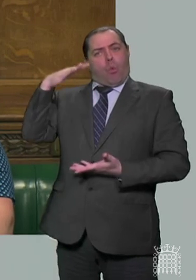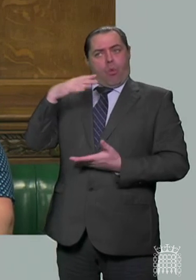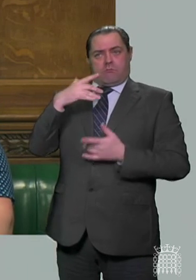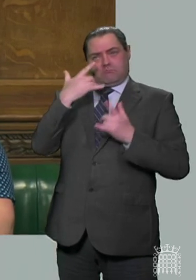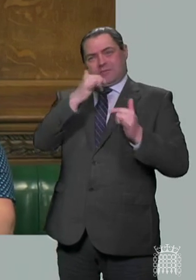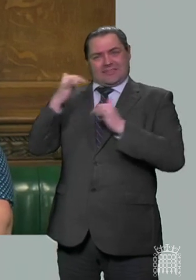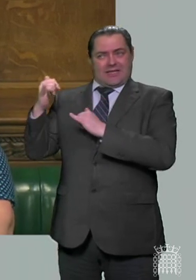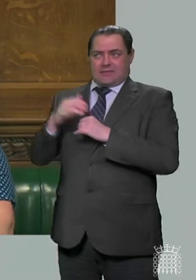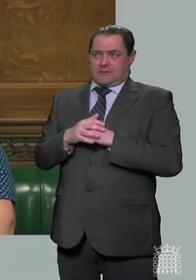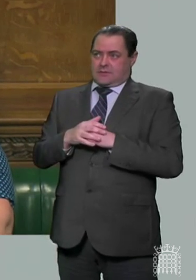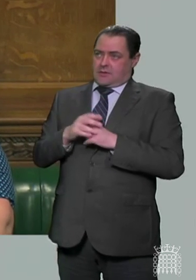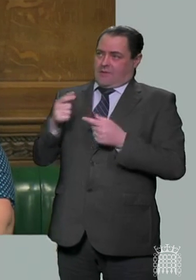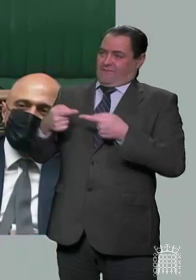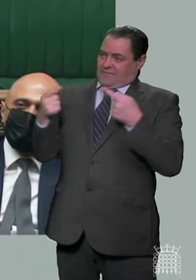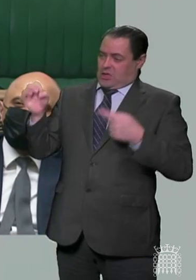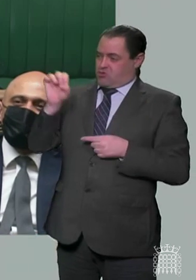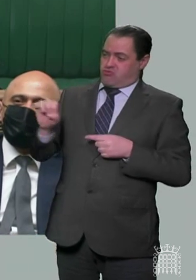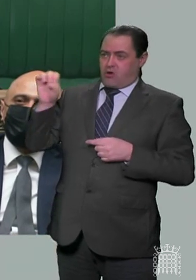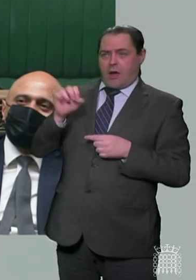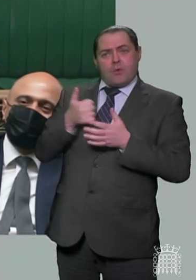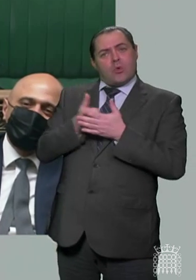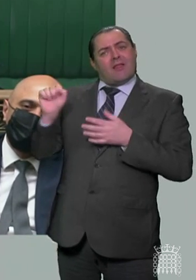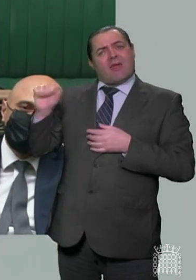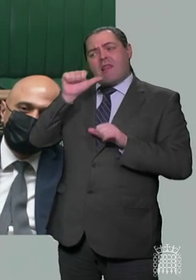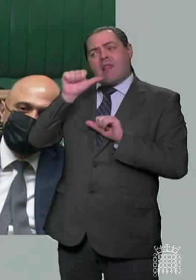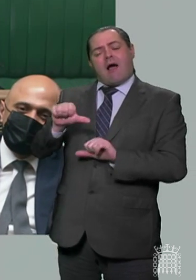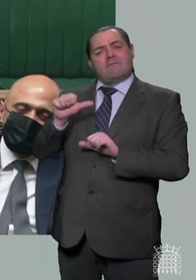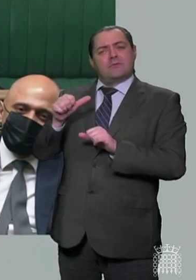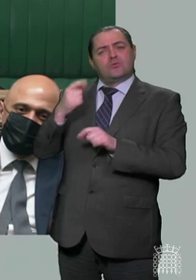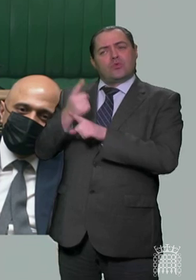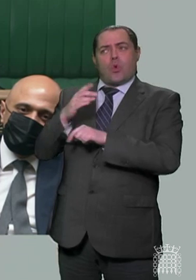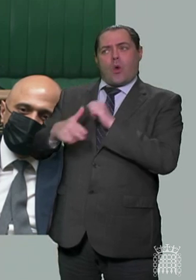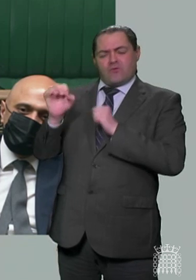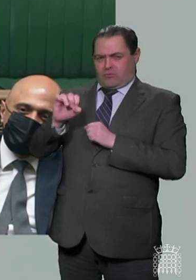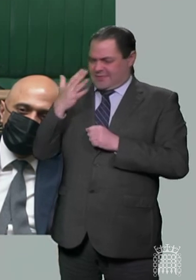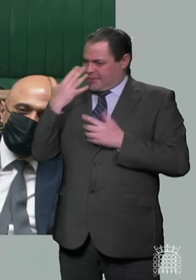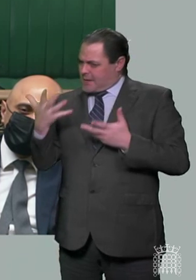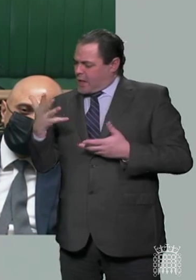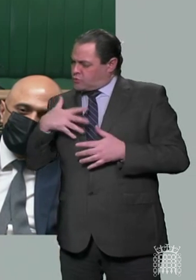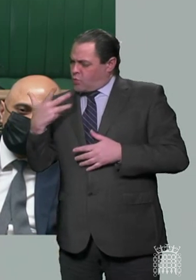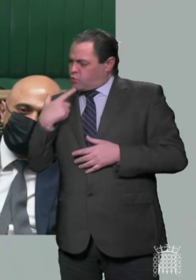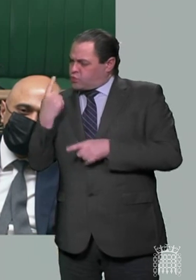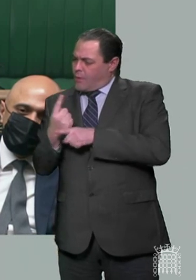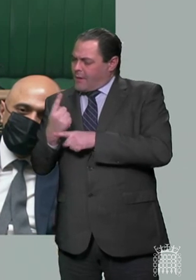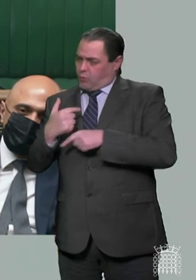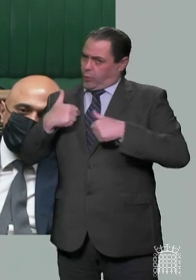Usually, they love these European statistics, but they seem a bit shy about this one.